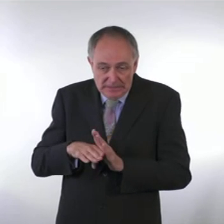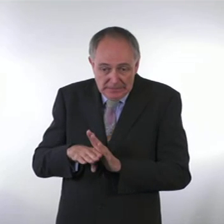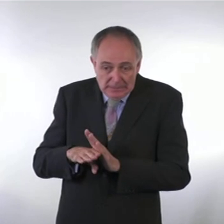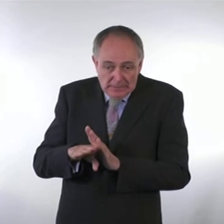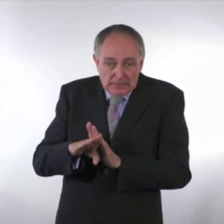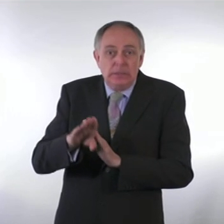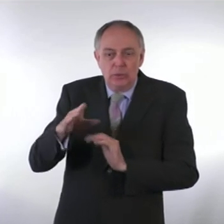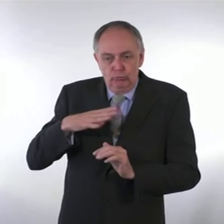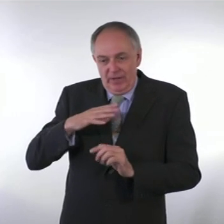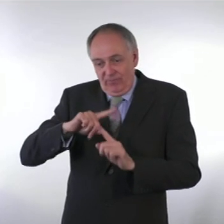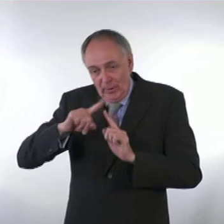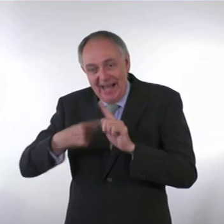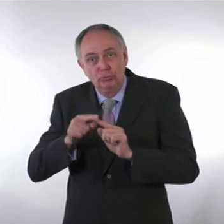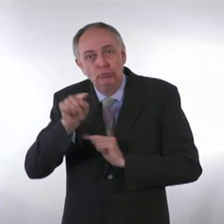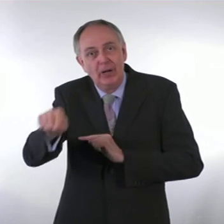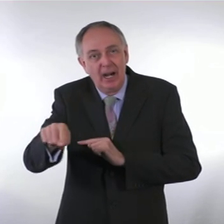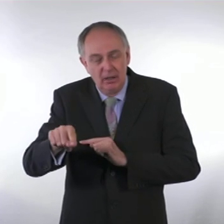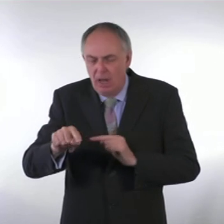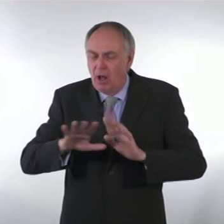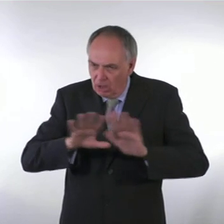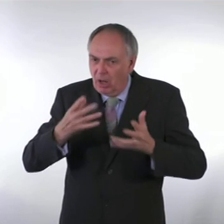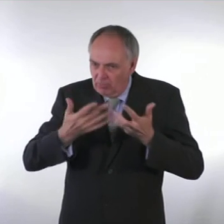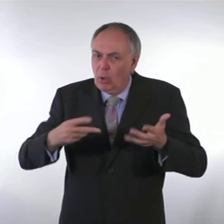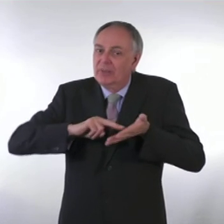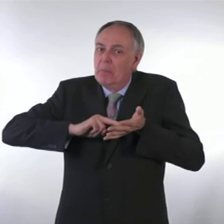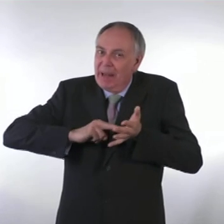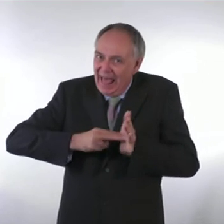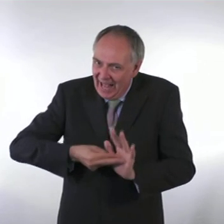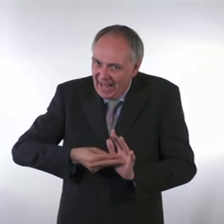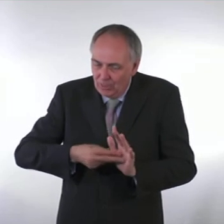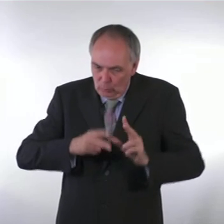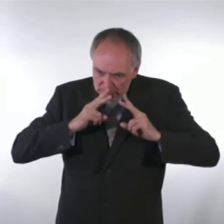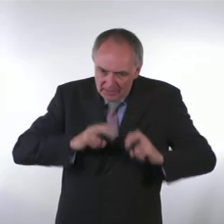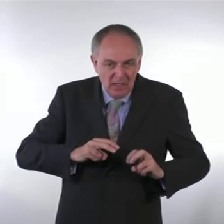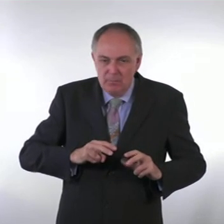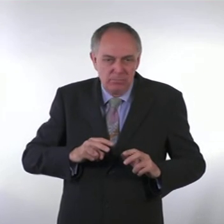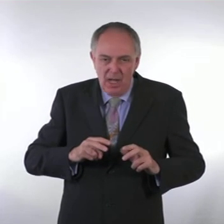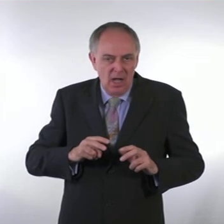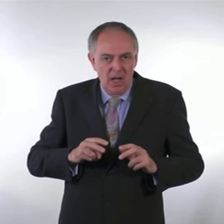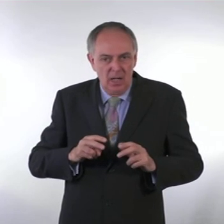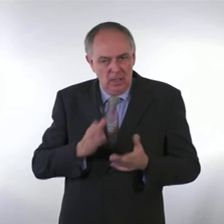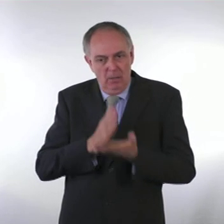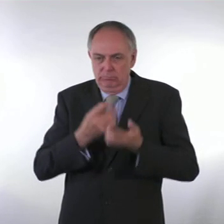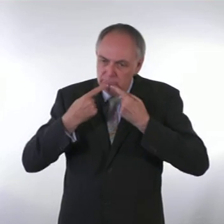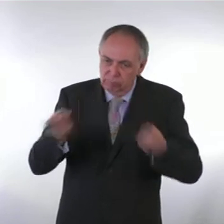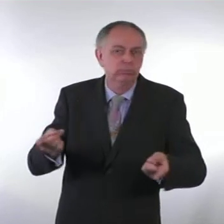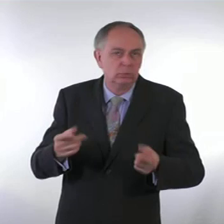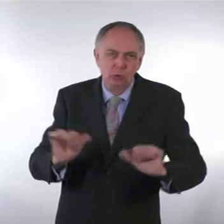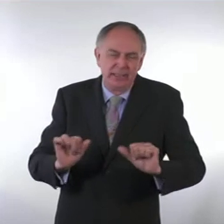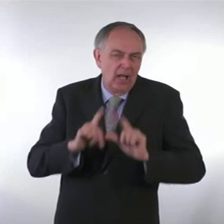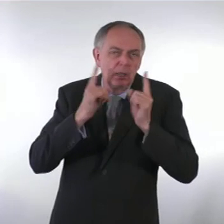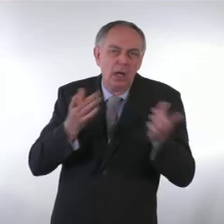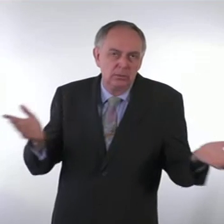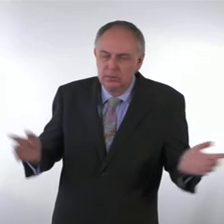There are all sorts of packages that we will be bringing forward, but I do not want to extend some of the schemes that we currently have.